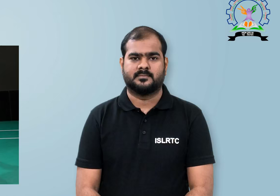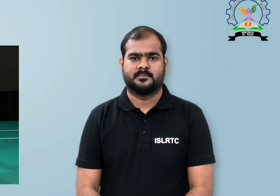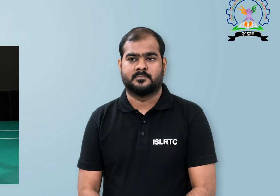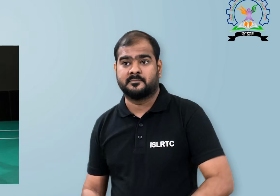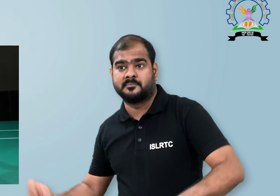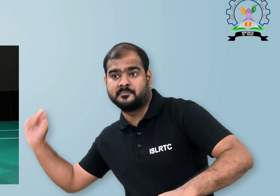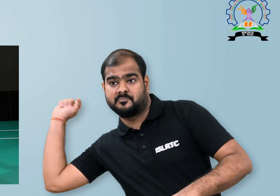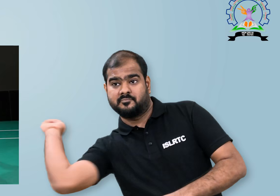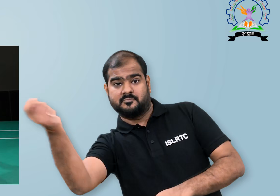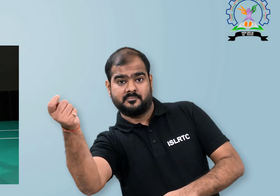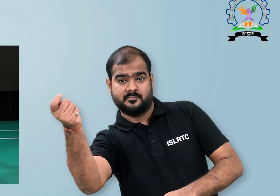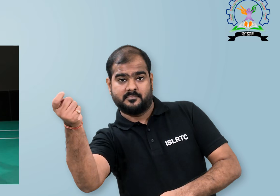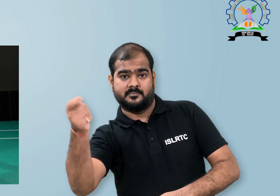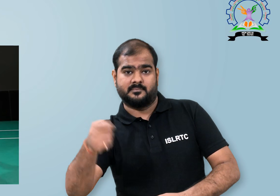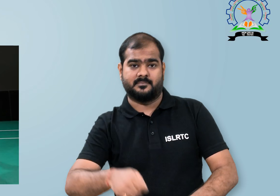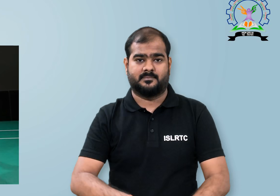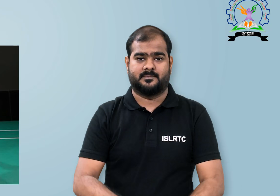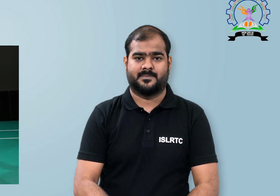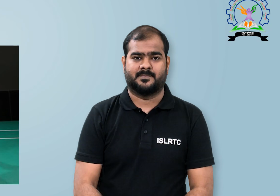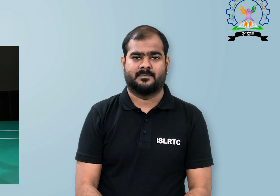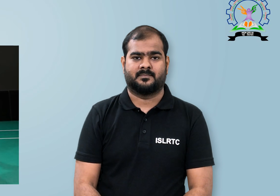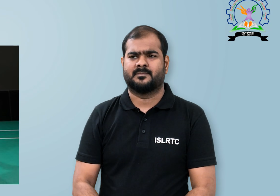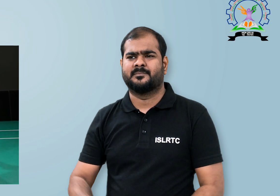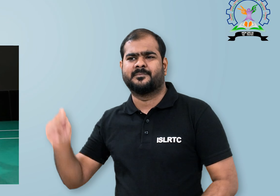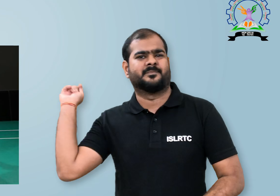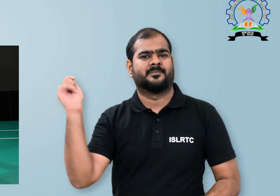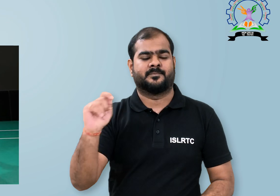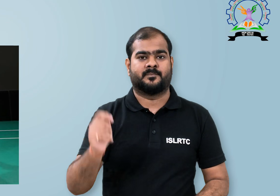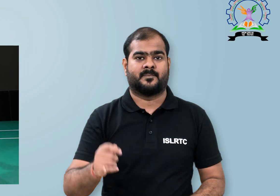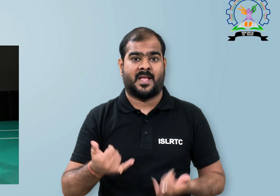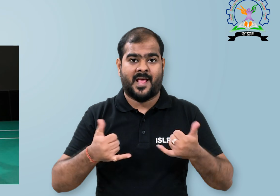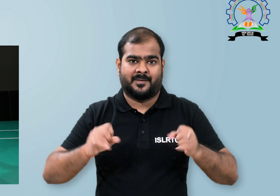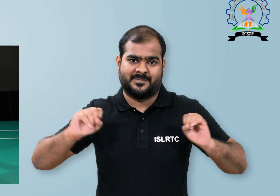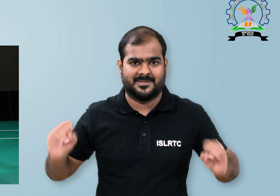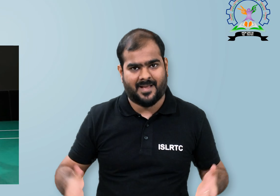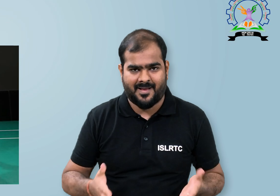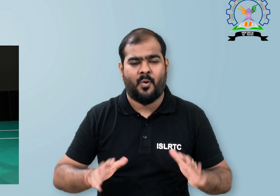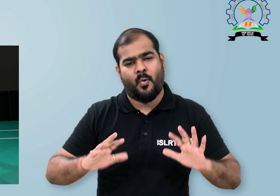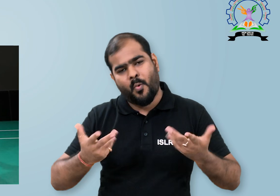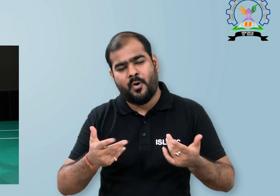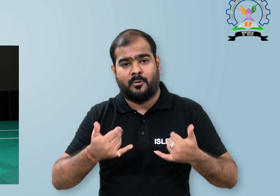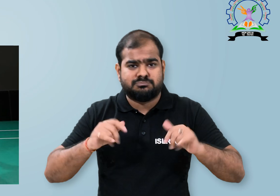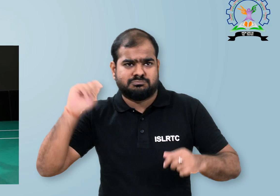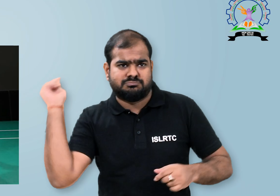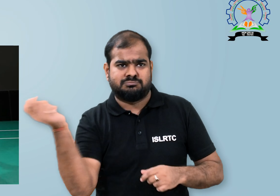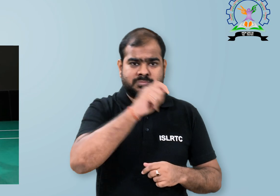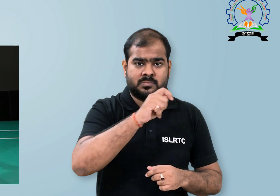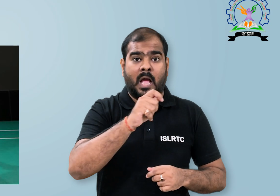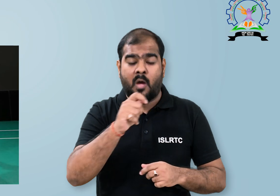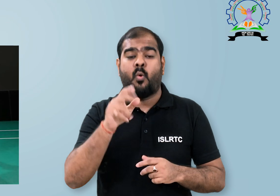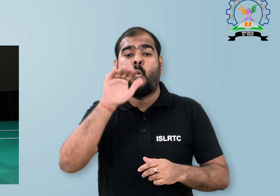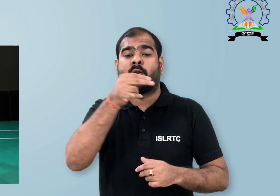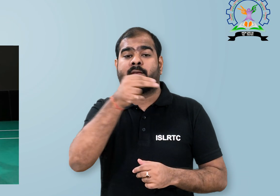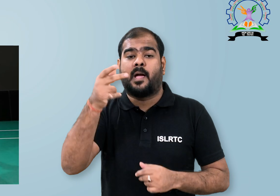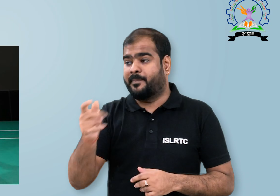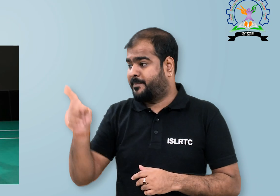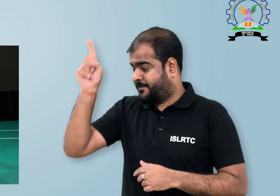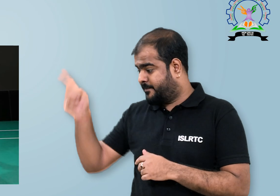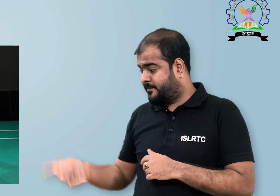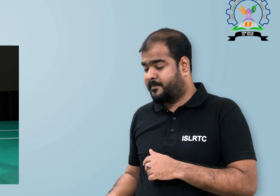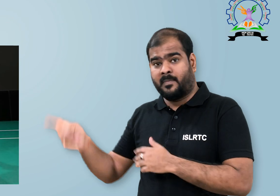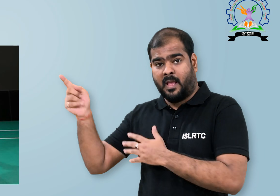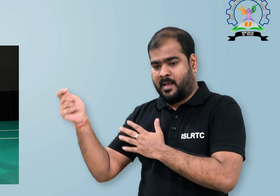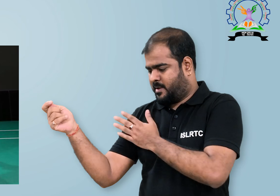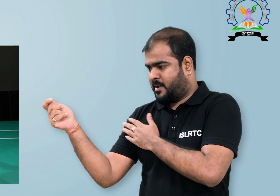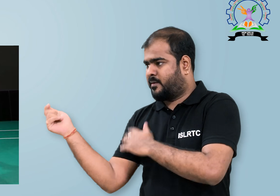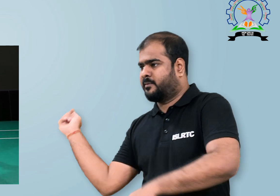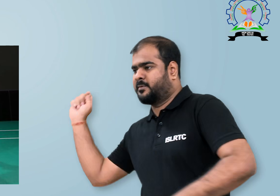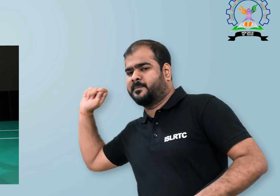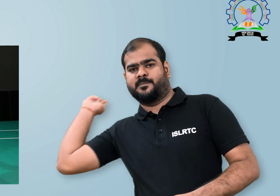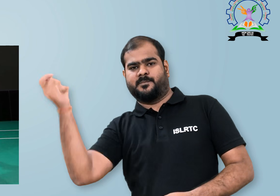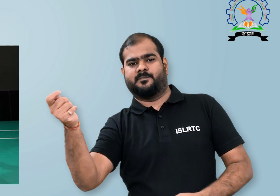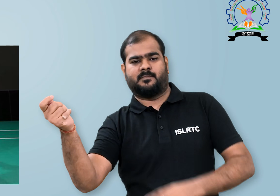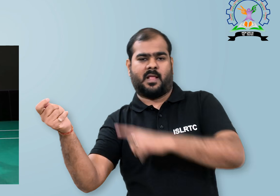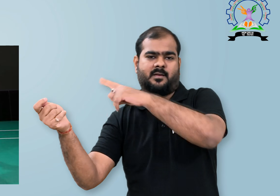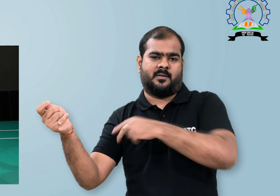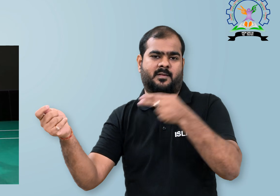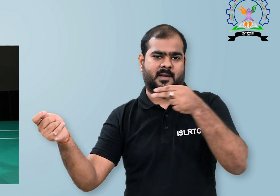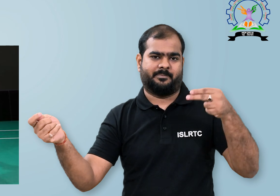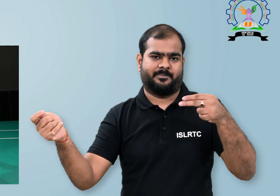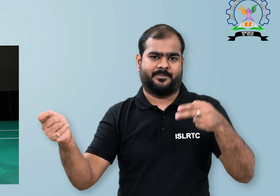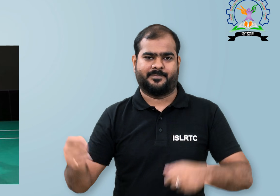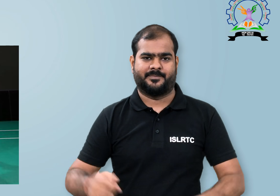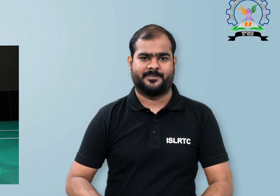Fore Hand Forehand: A stroke played on the racket side of the body, with the palm facing the net.